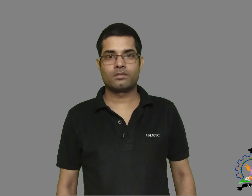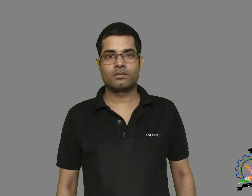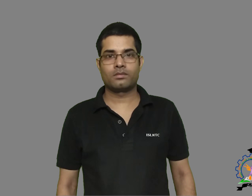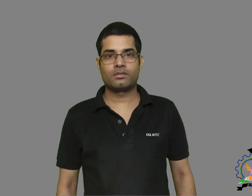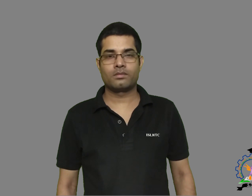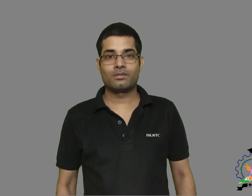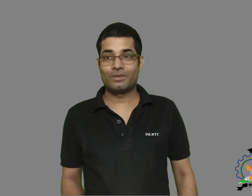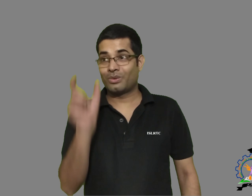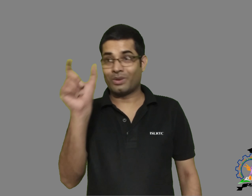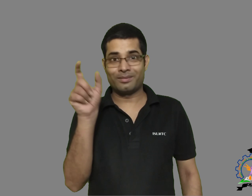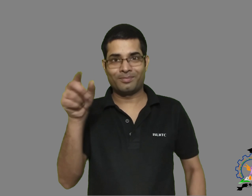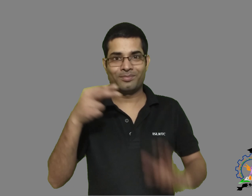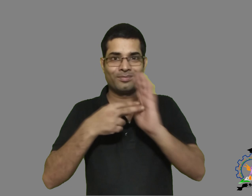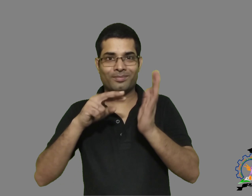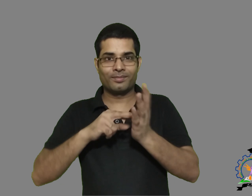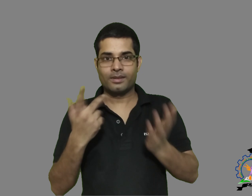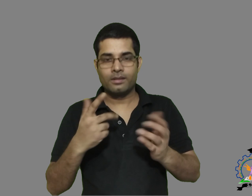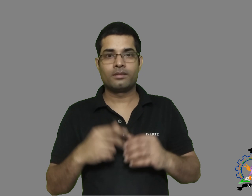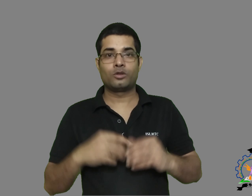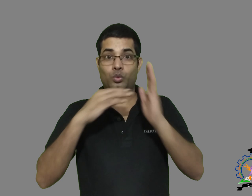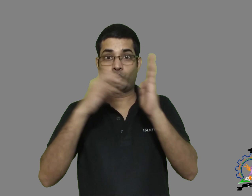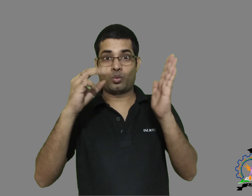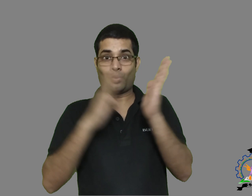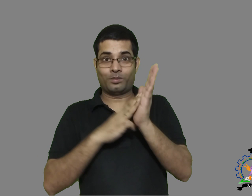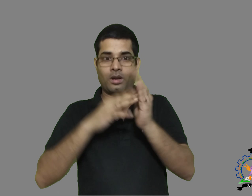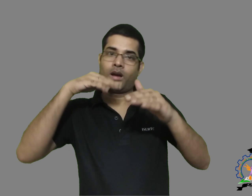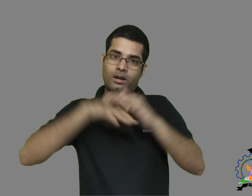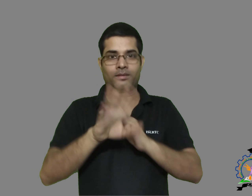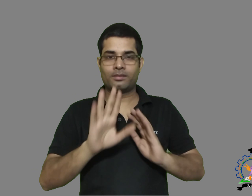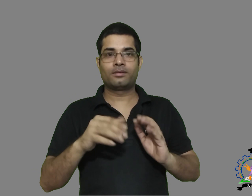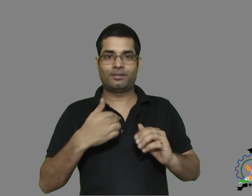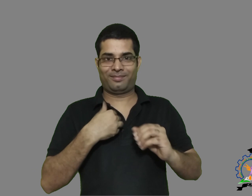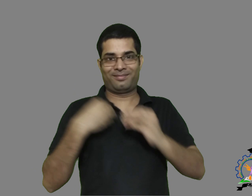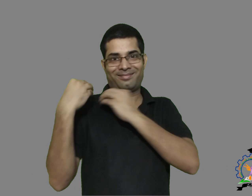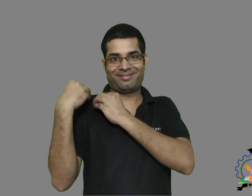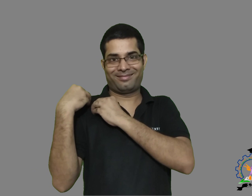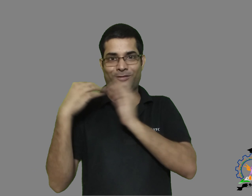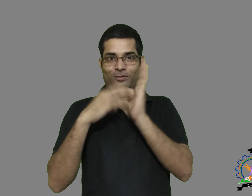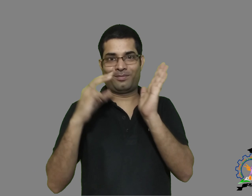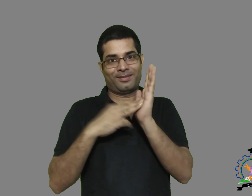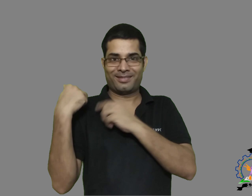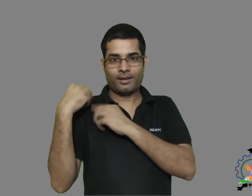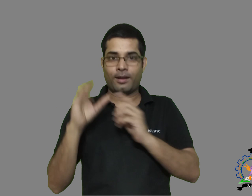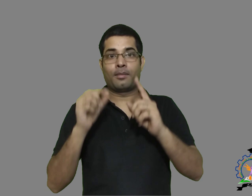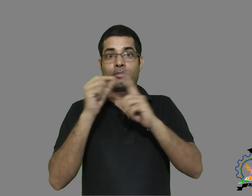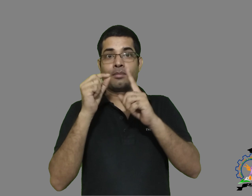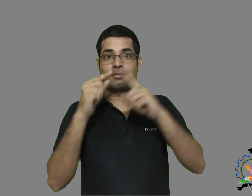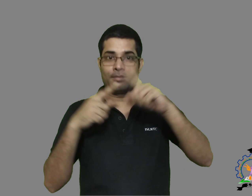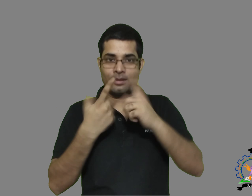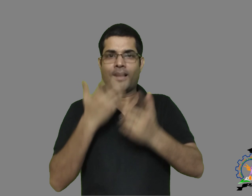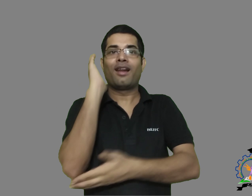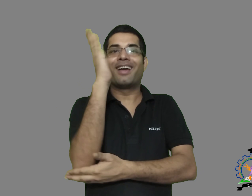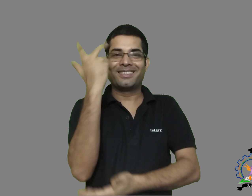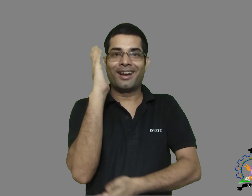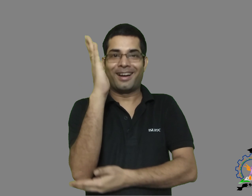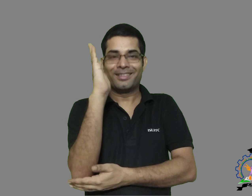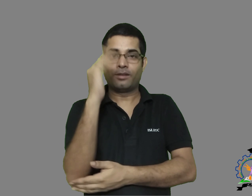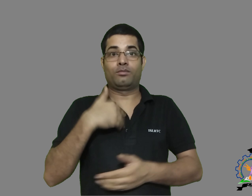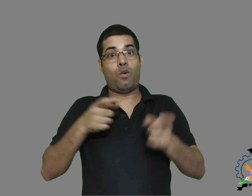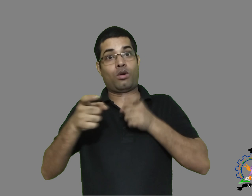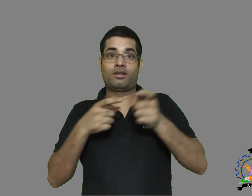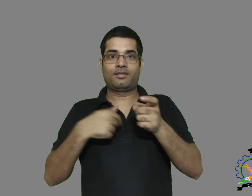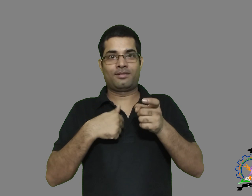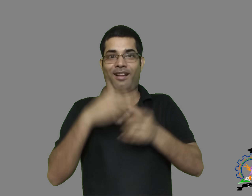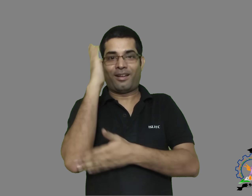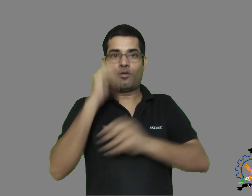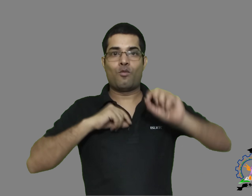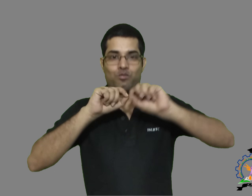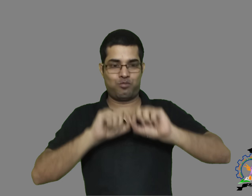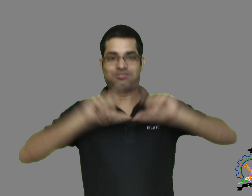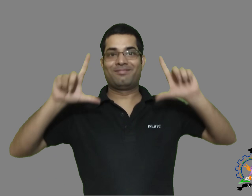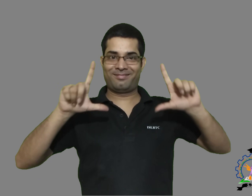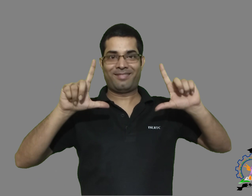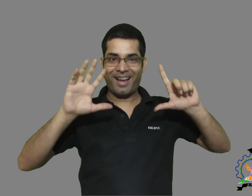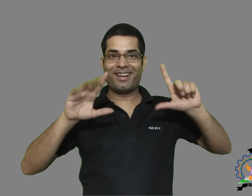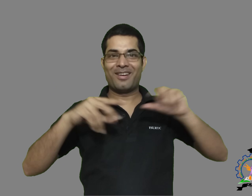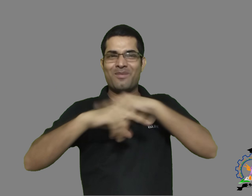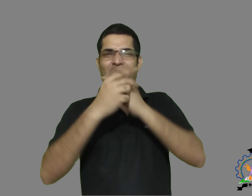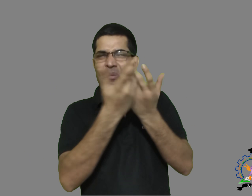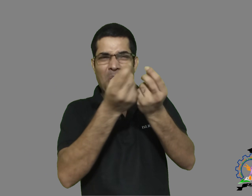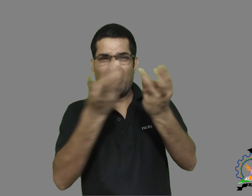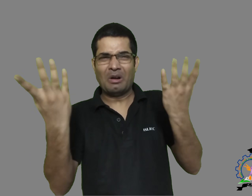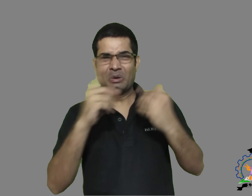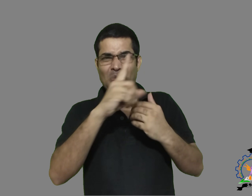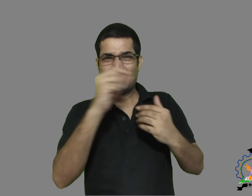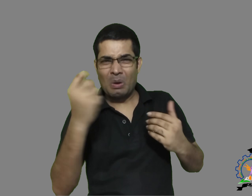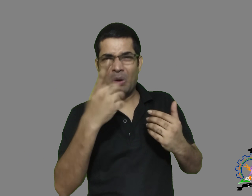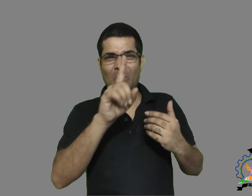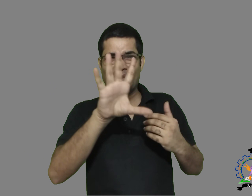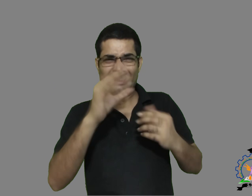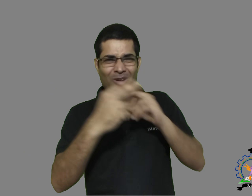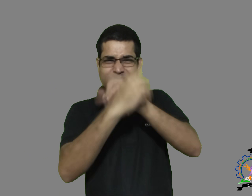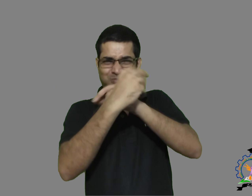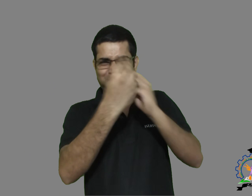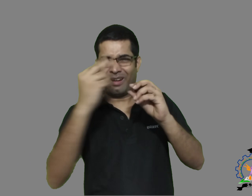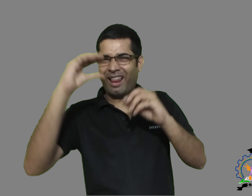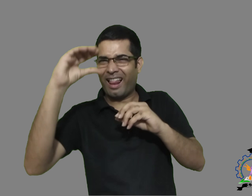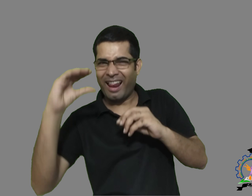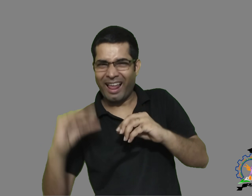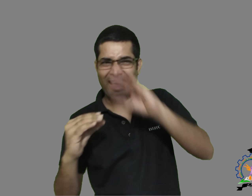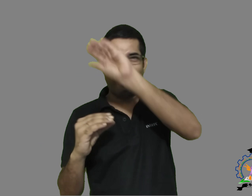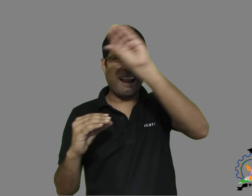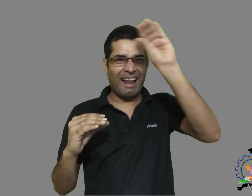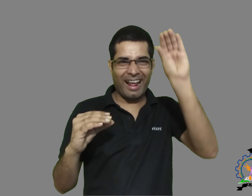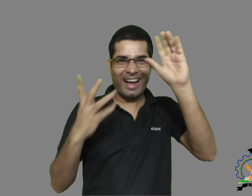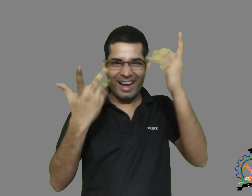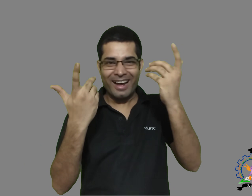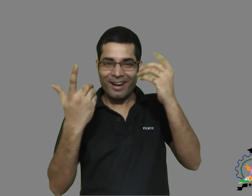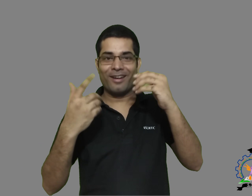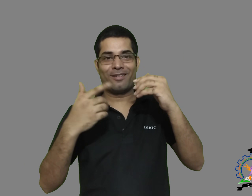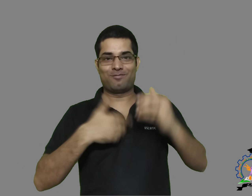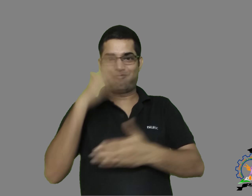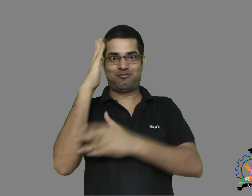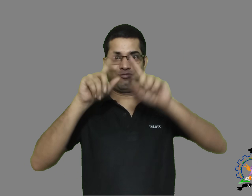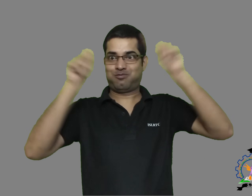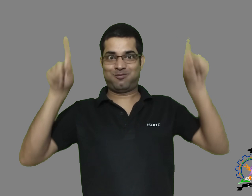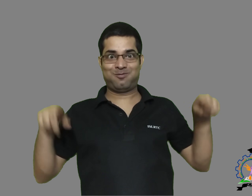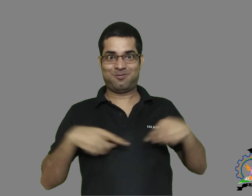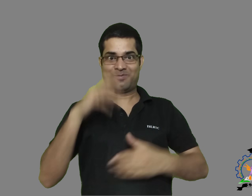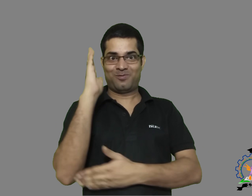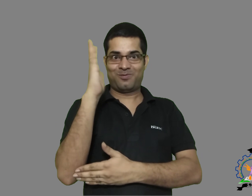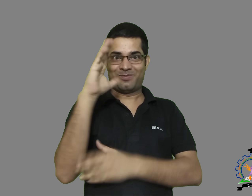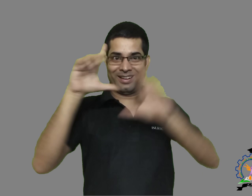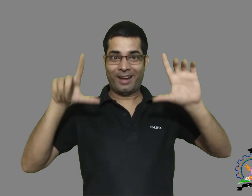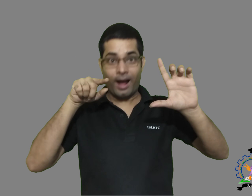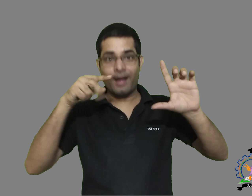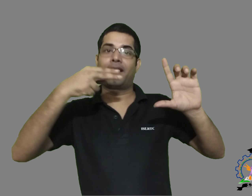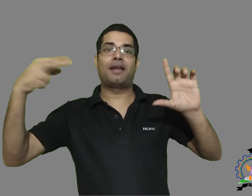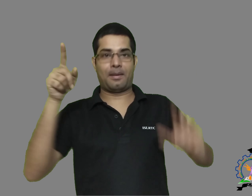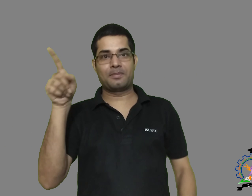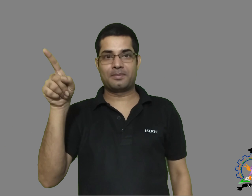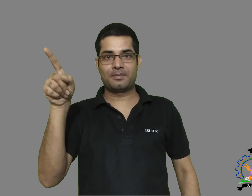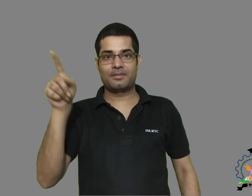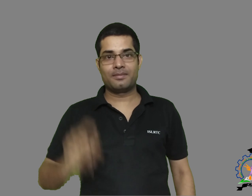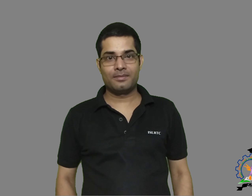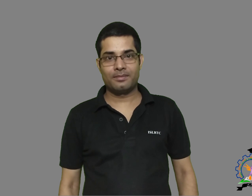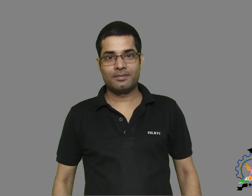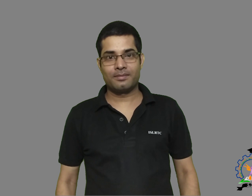Host Video